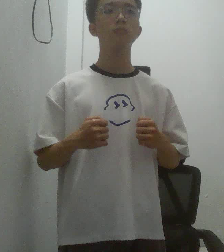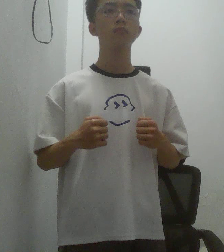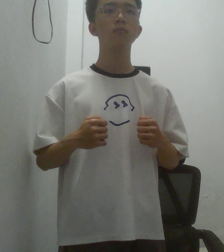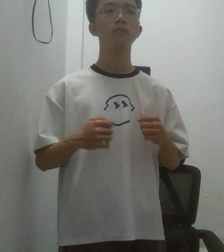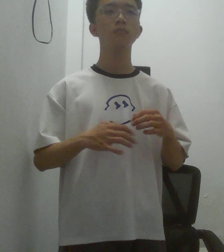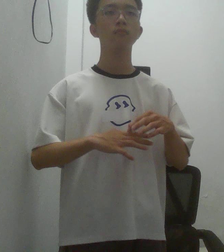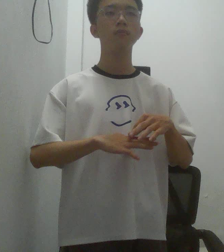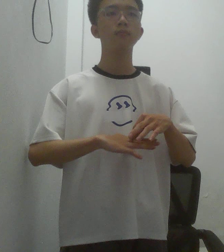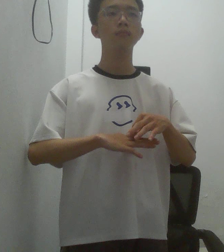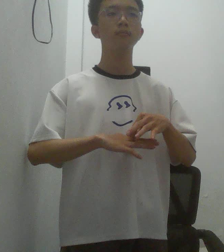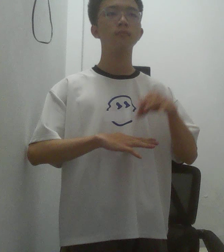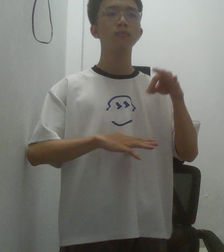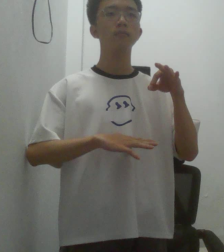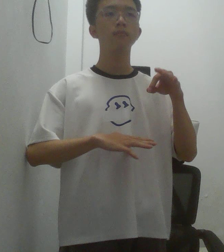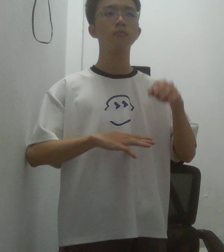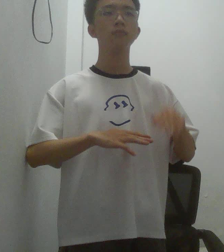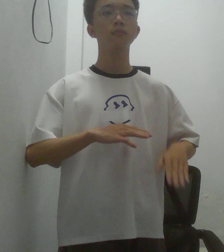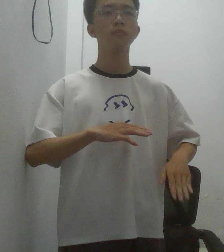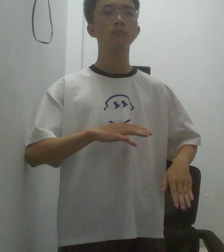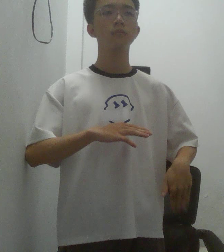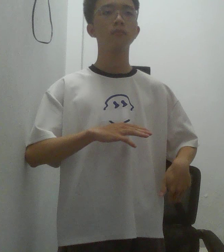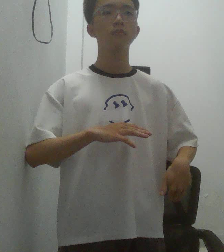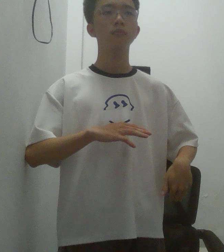tuan sau